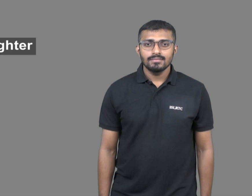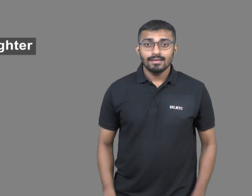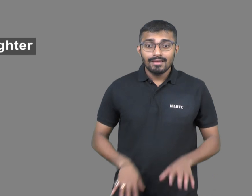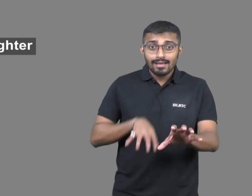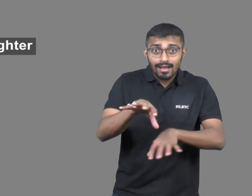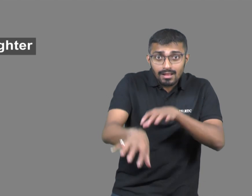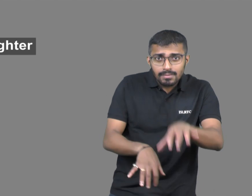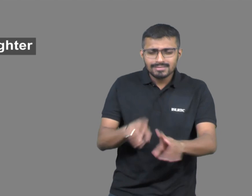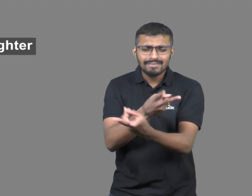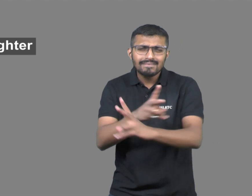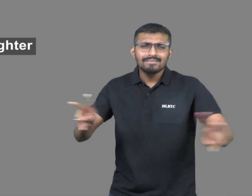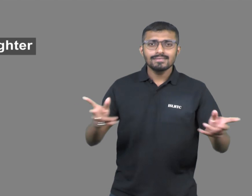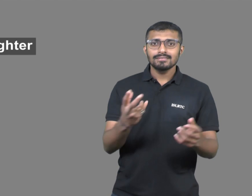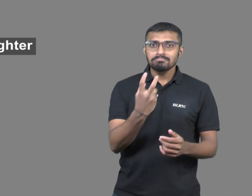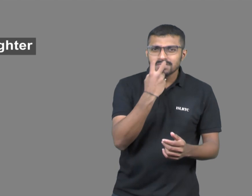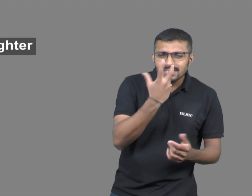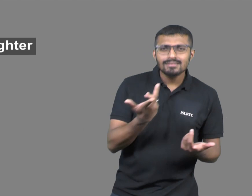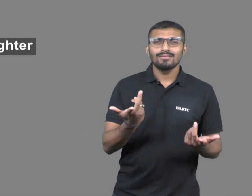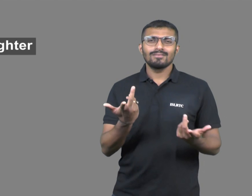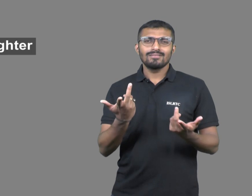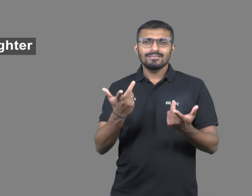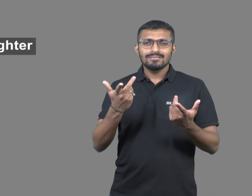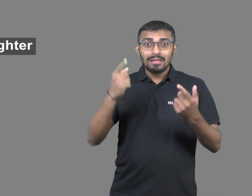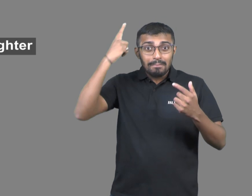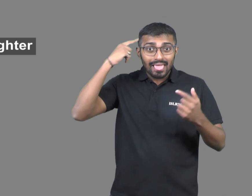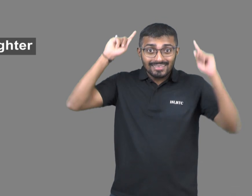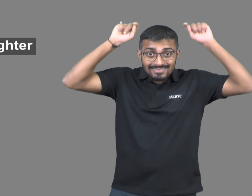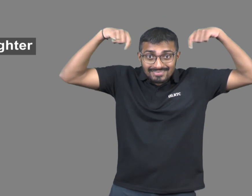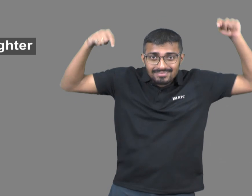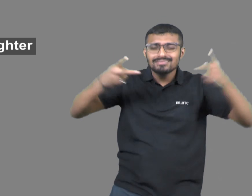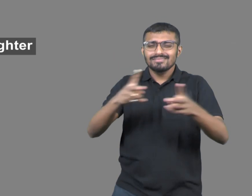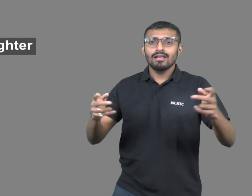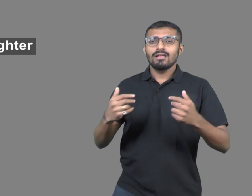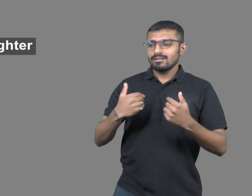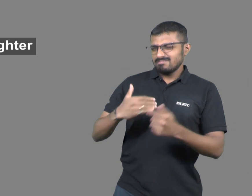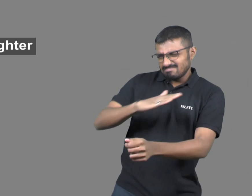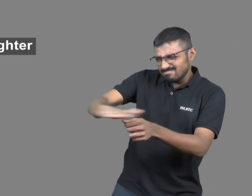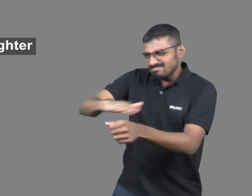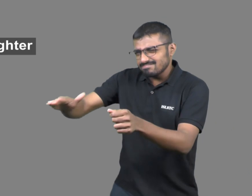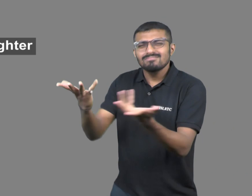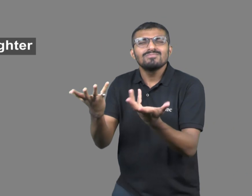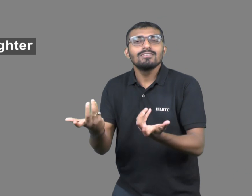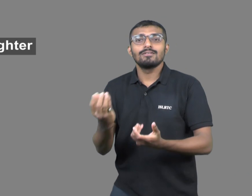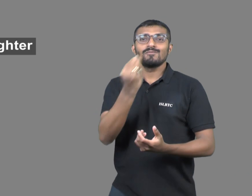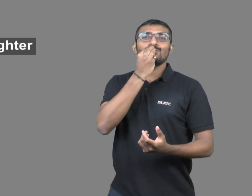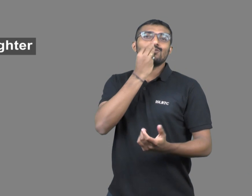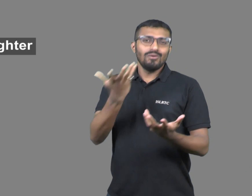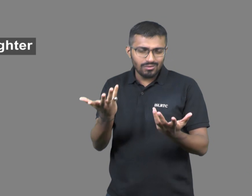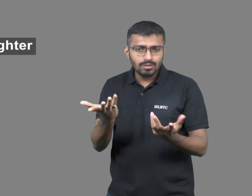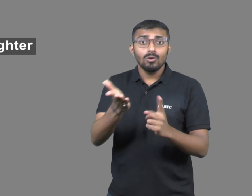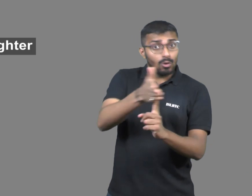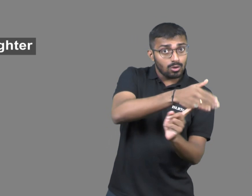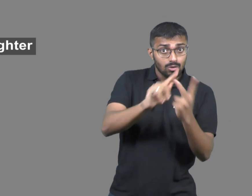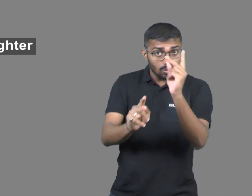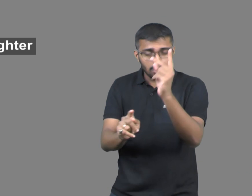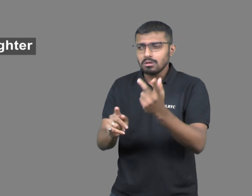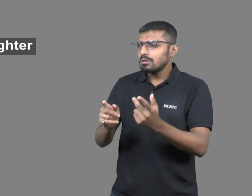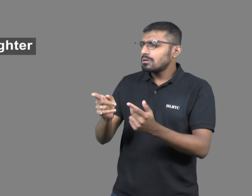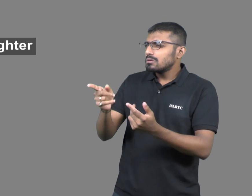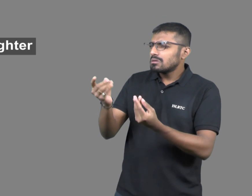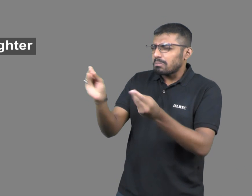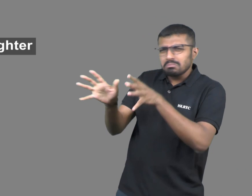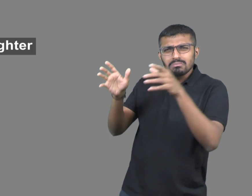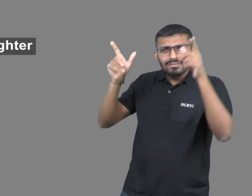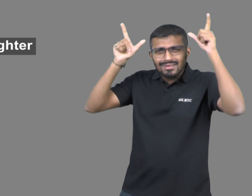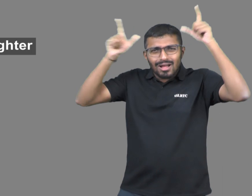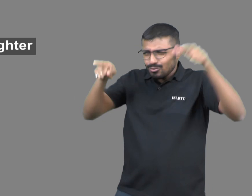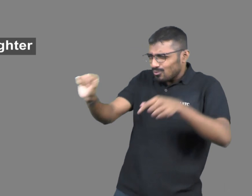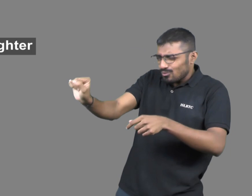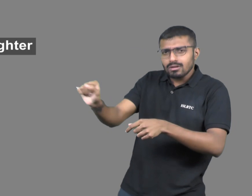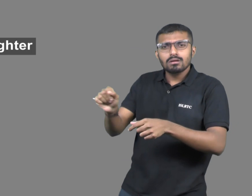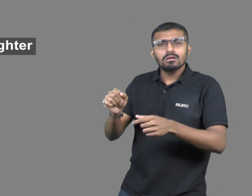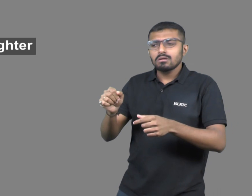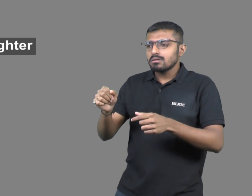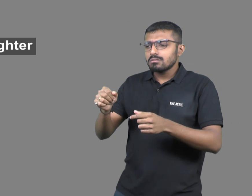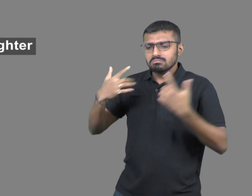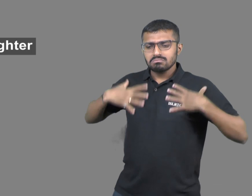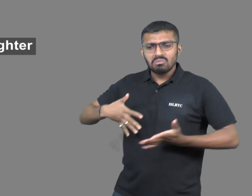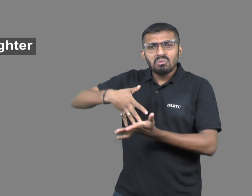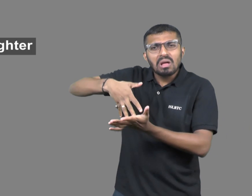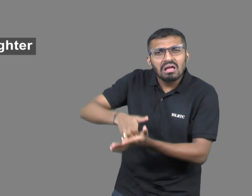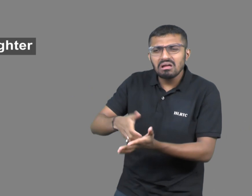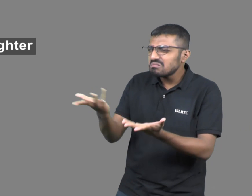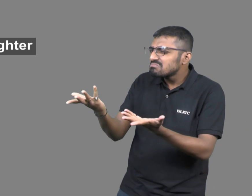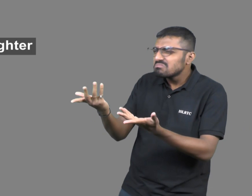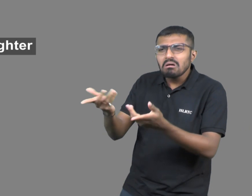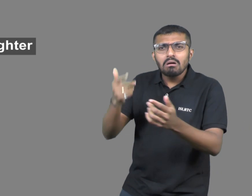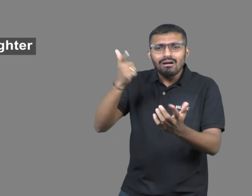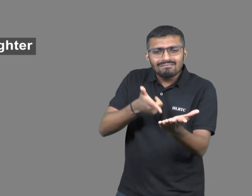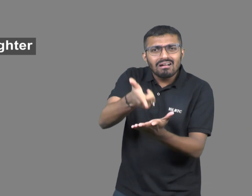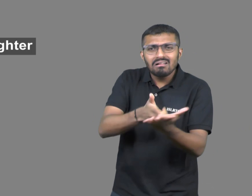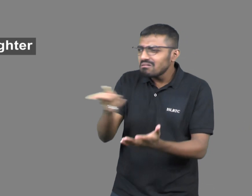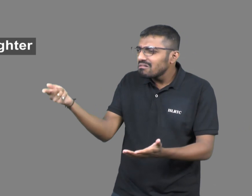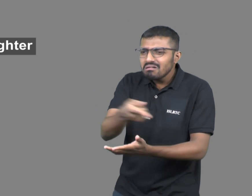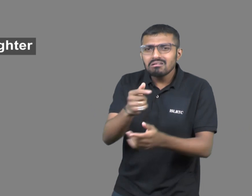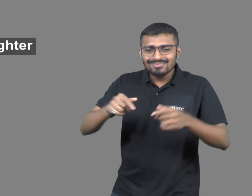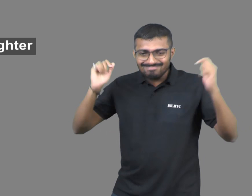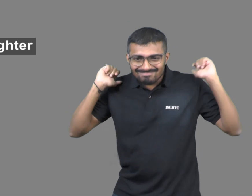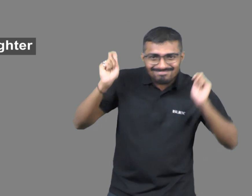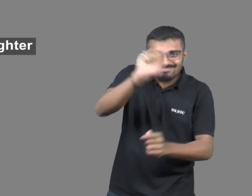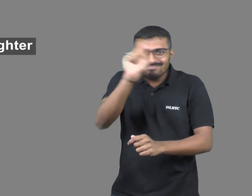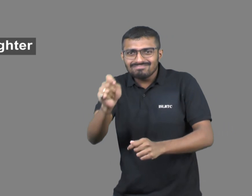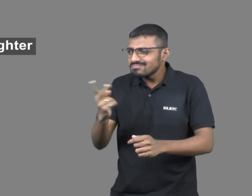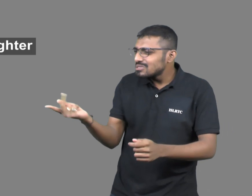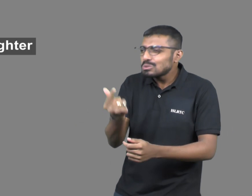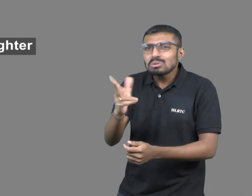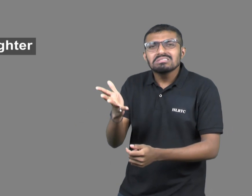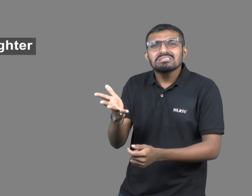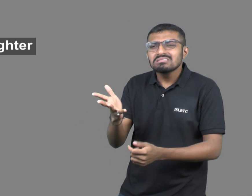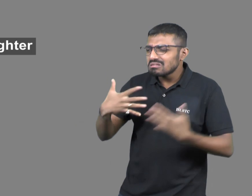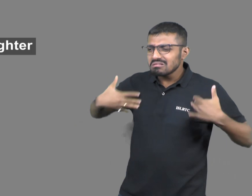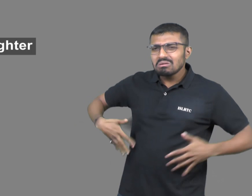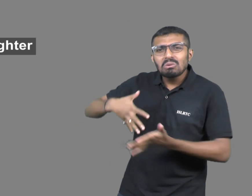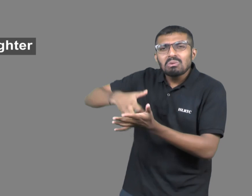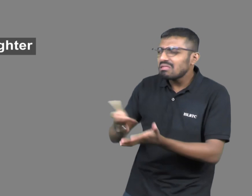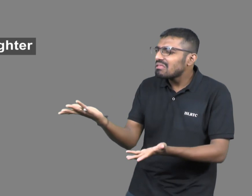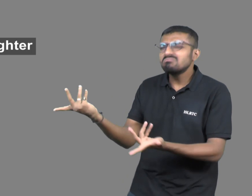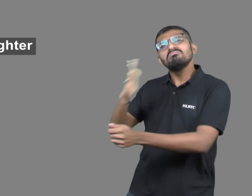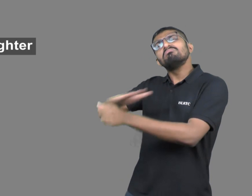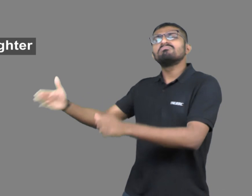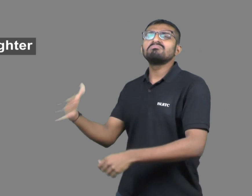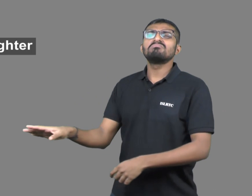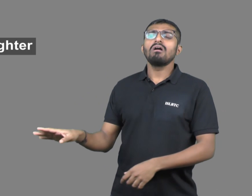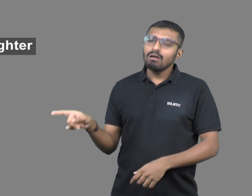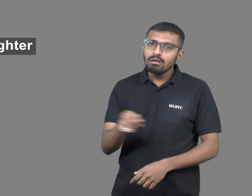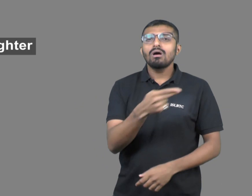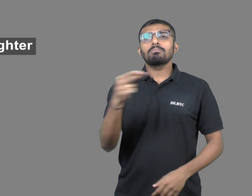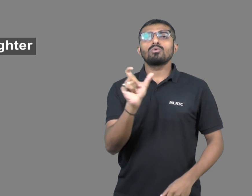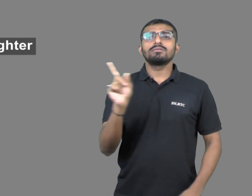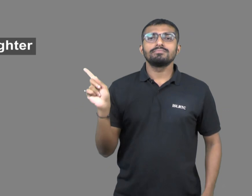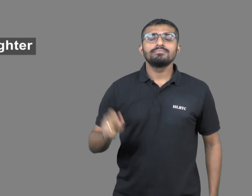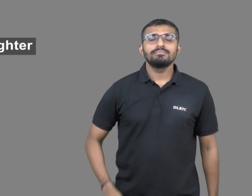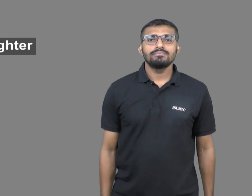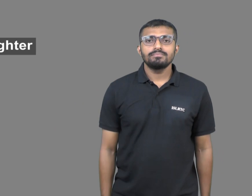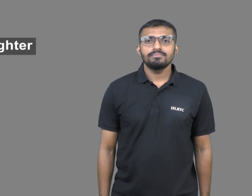Slaughter